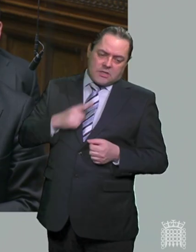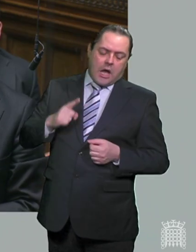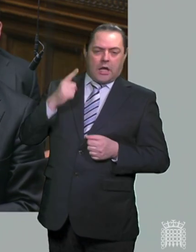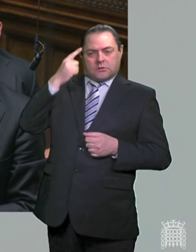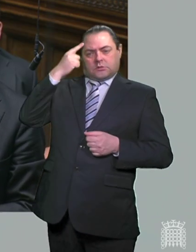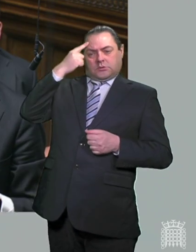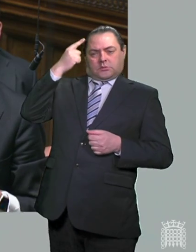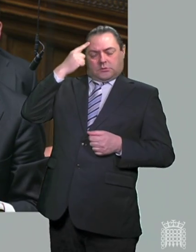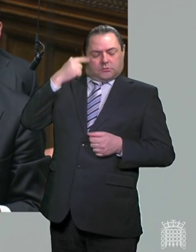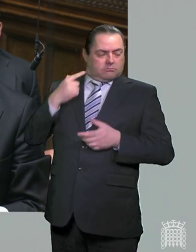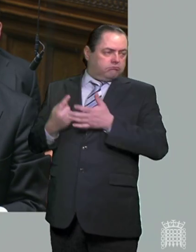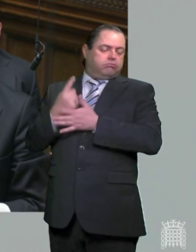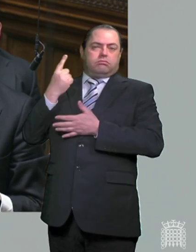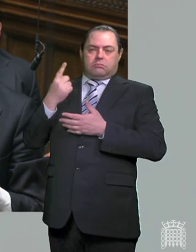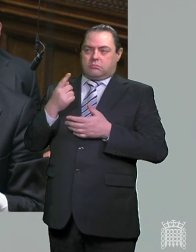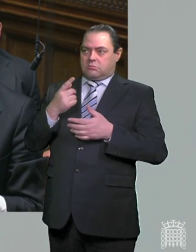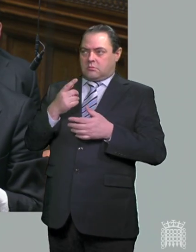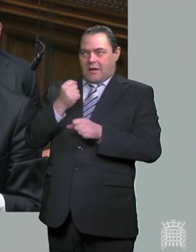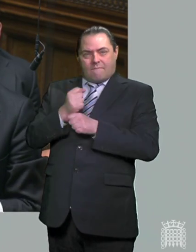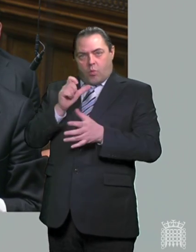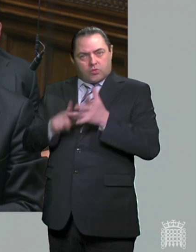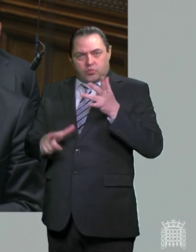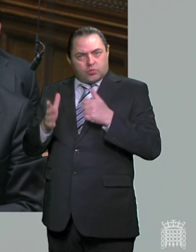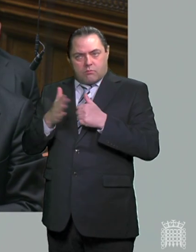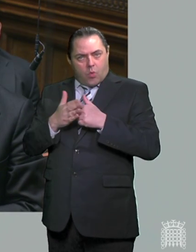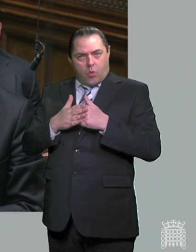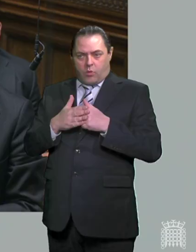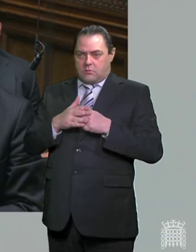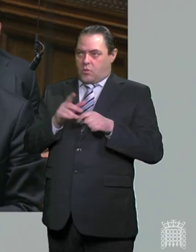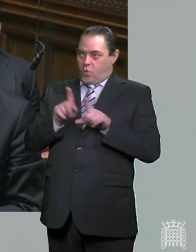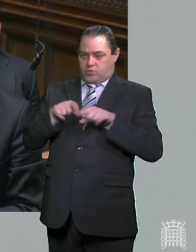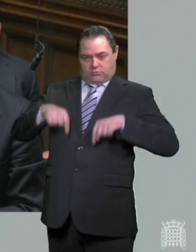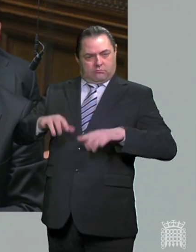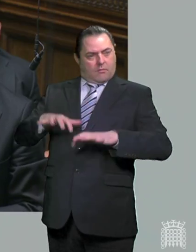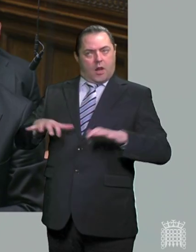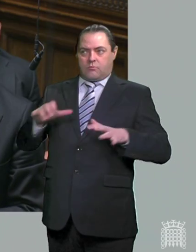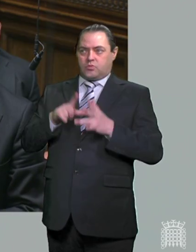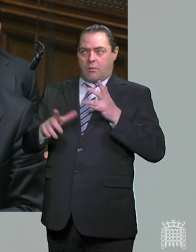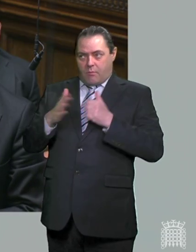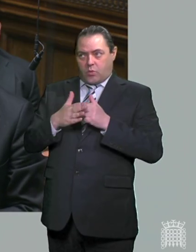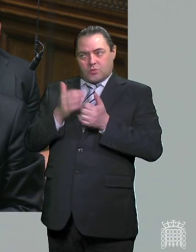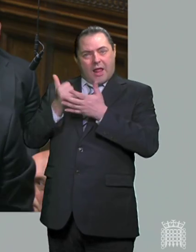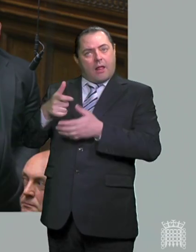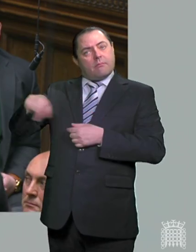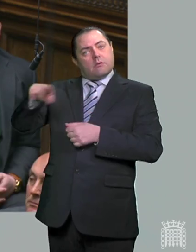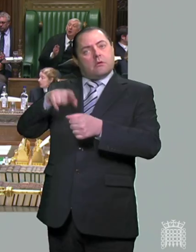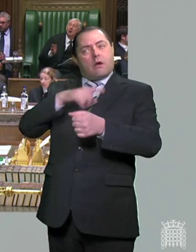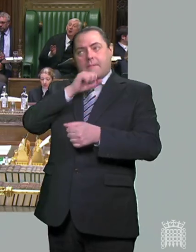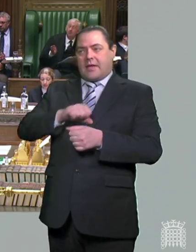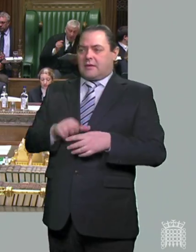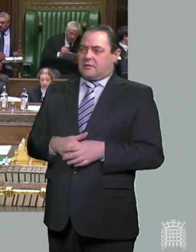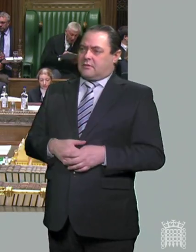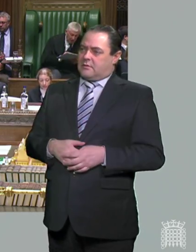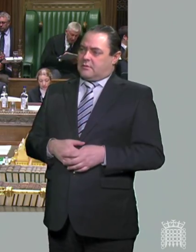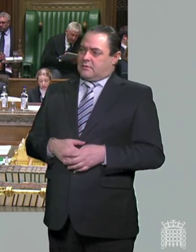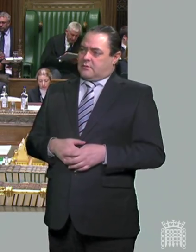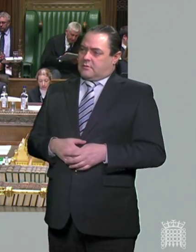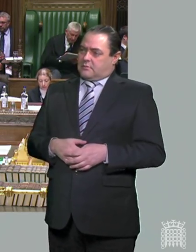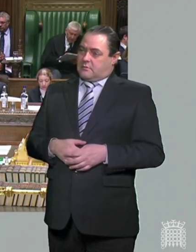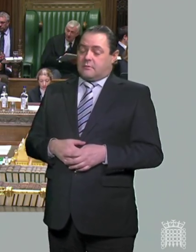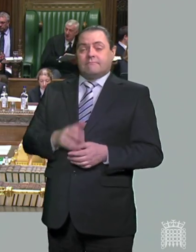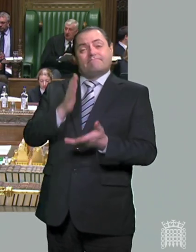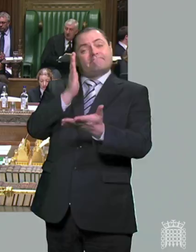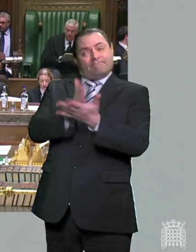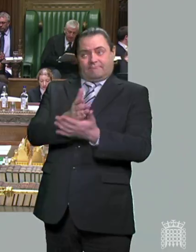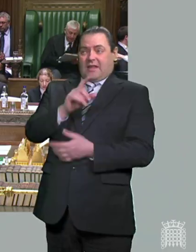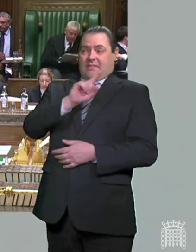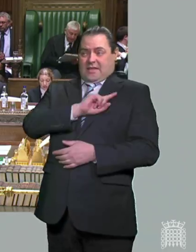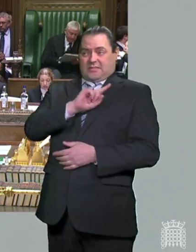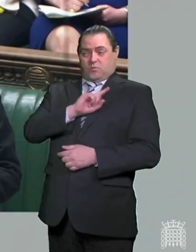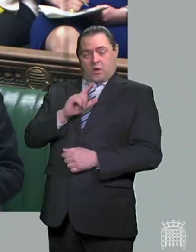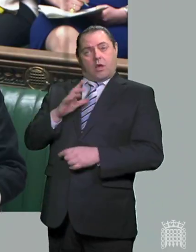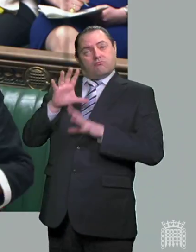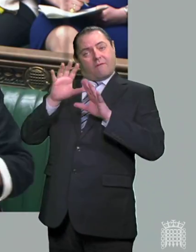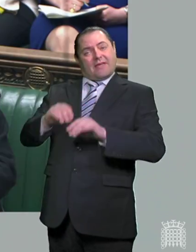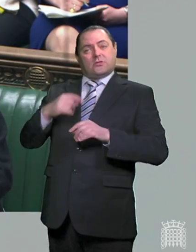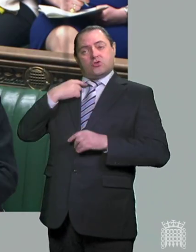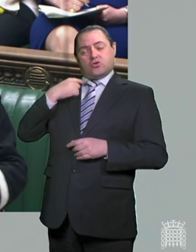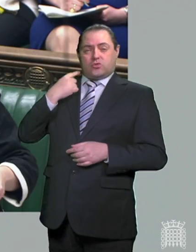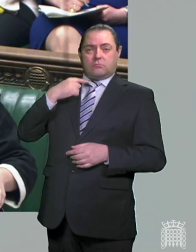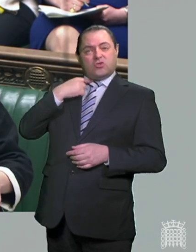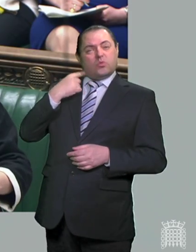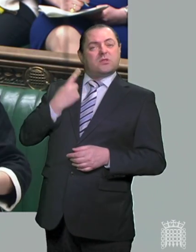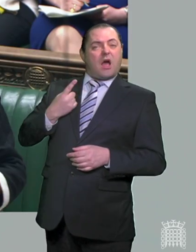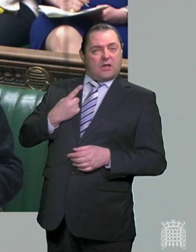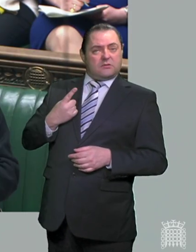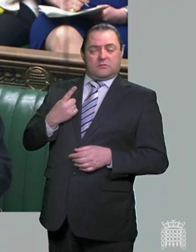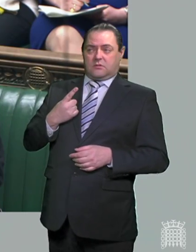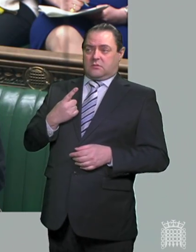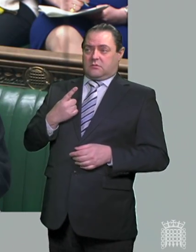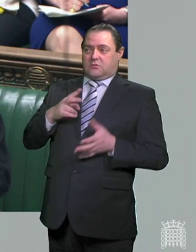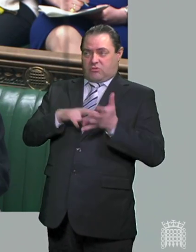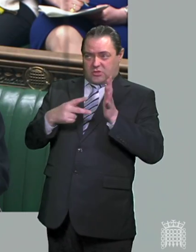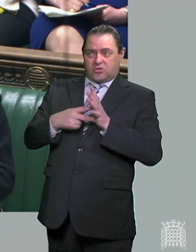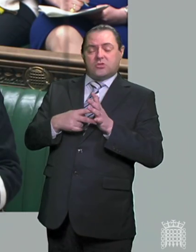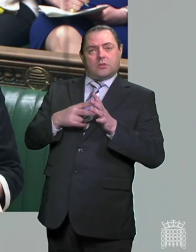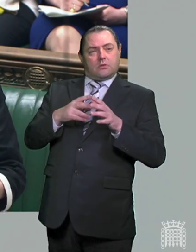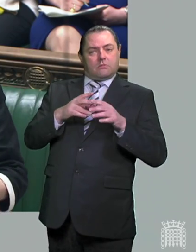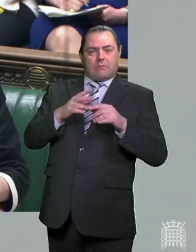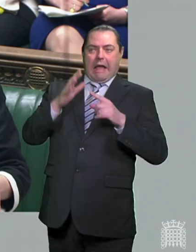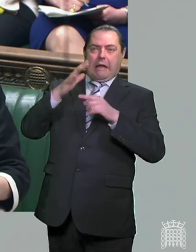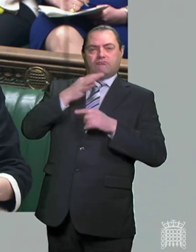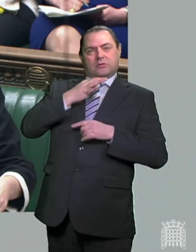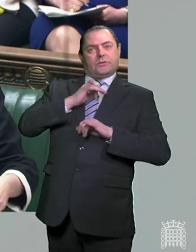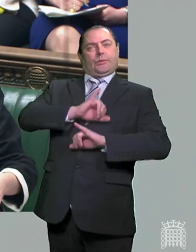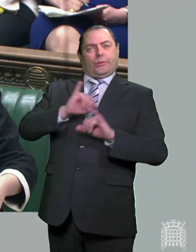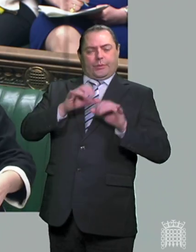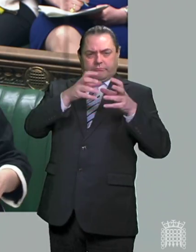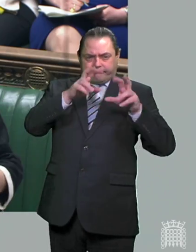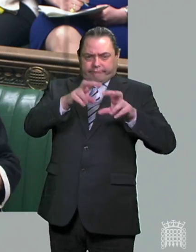Absolutely. That is why we are setting out the suicide prevention strategy and looking at high-risk groups such as men.